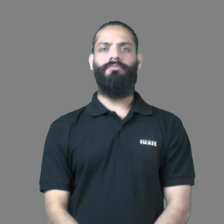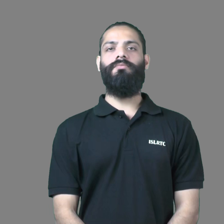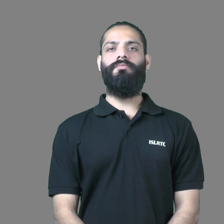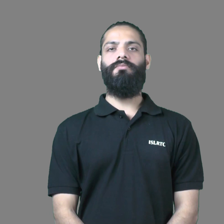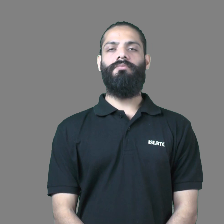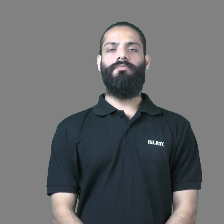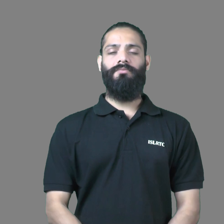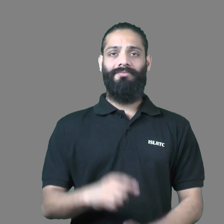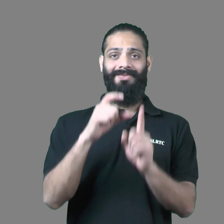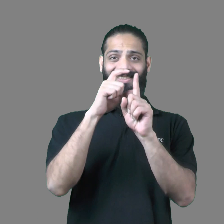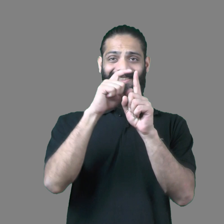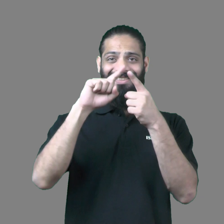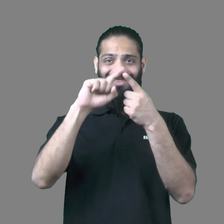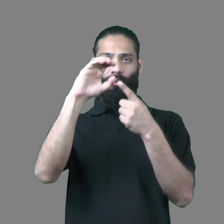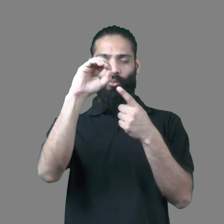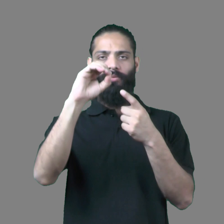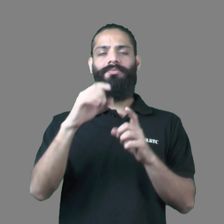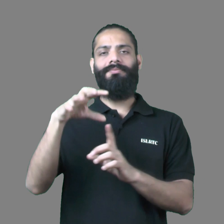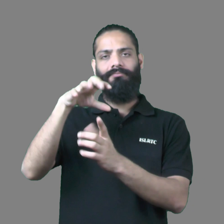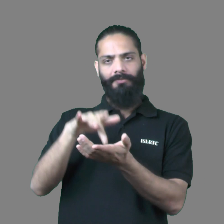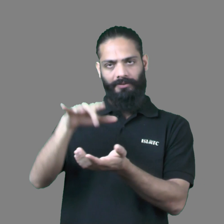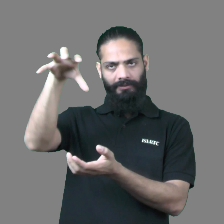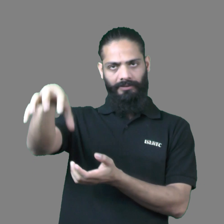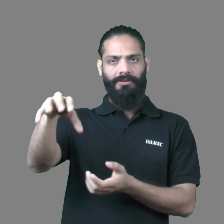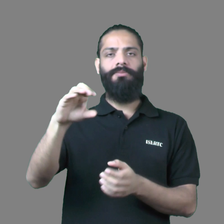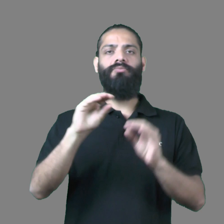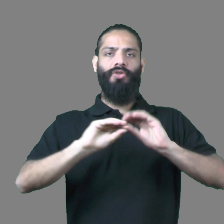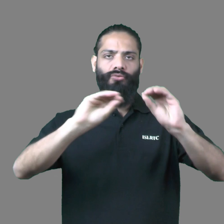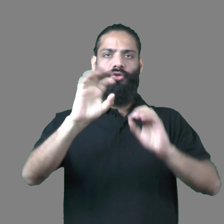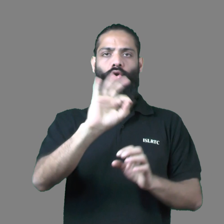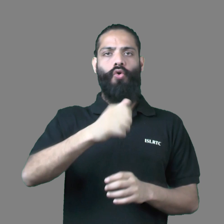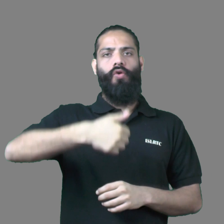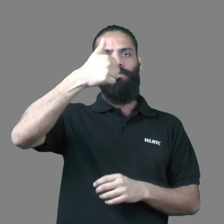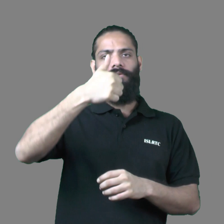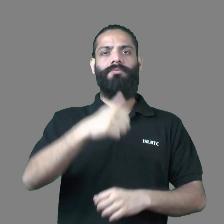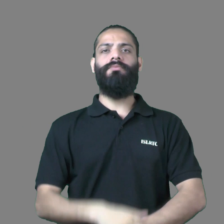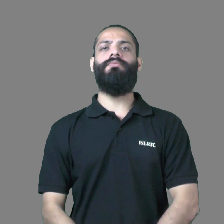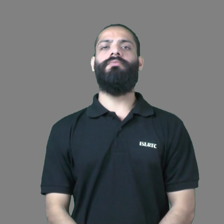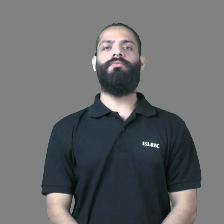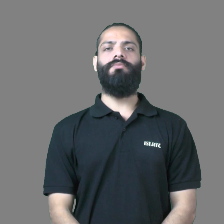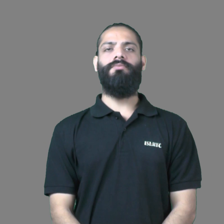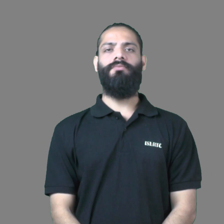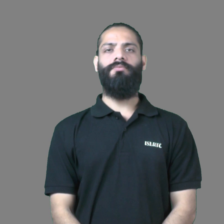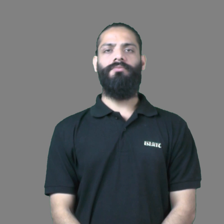District Education Officer (DEO)